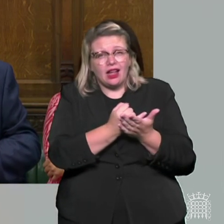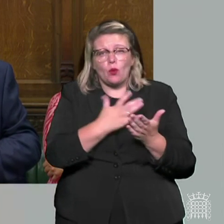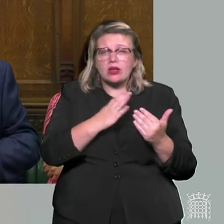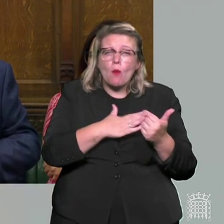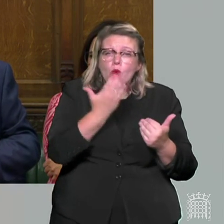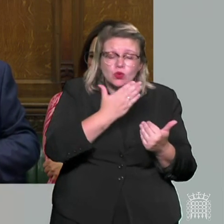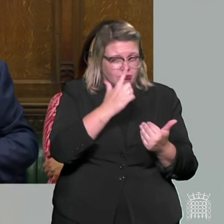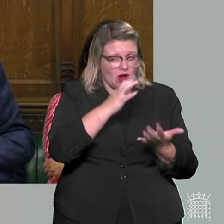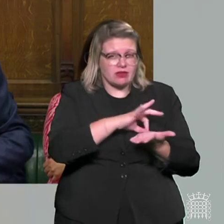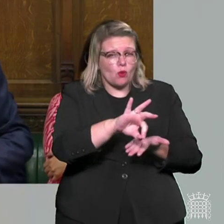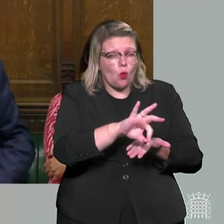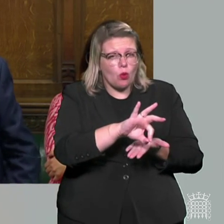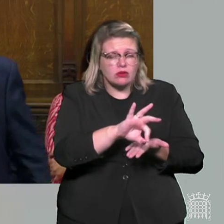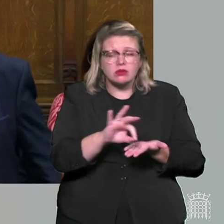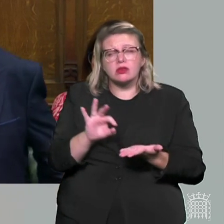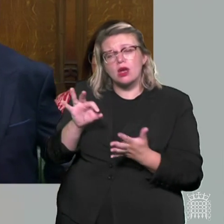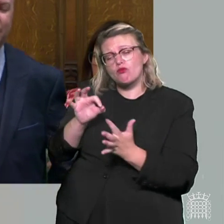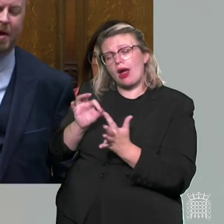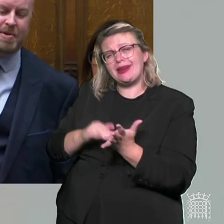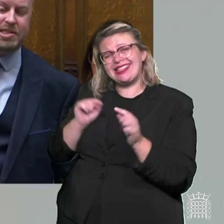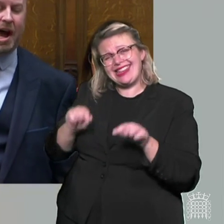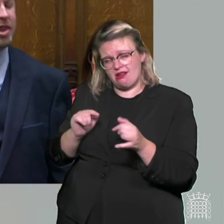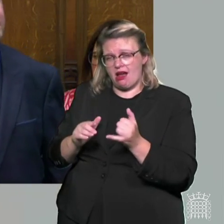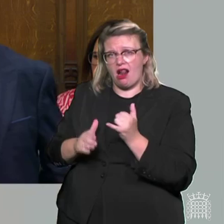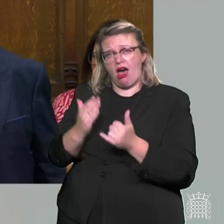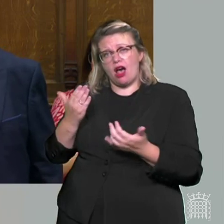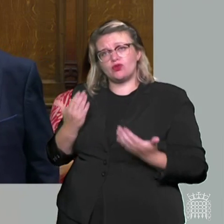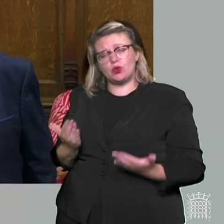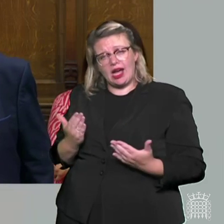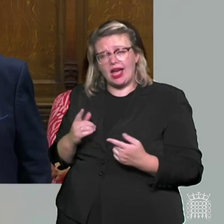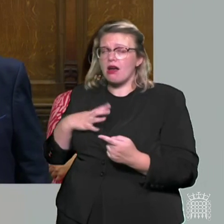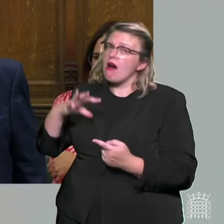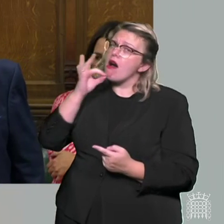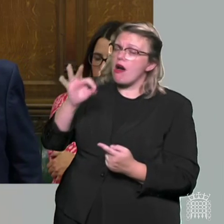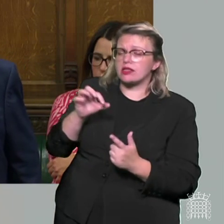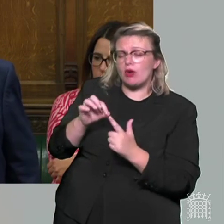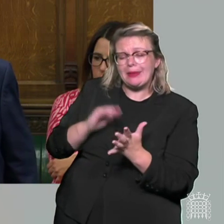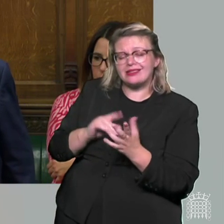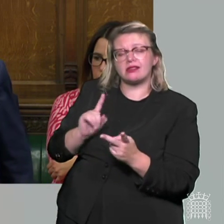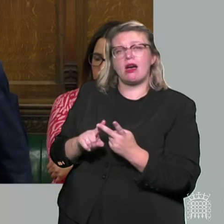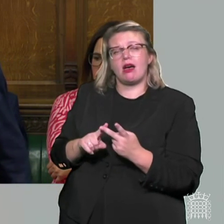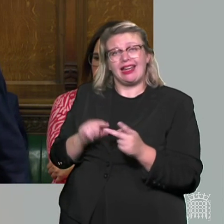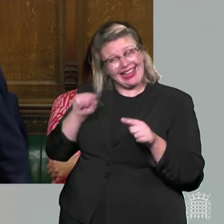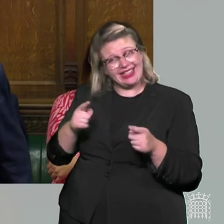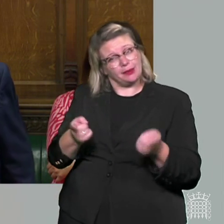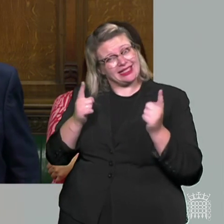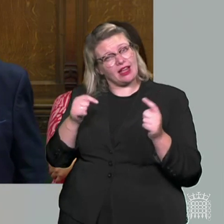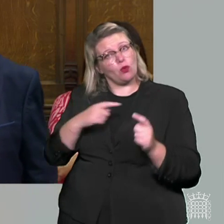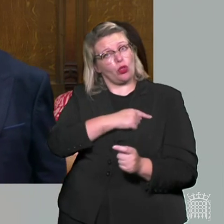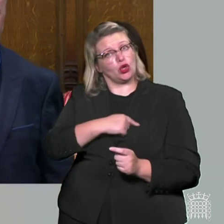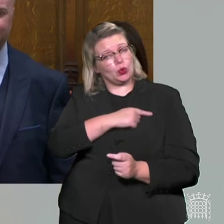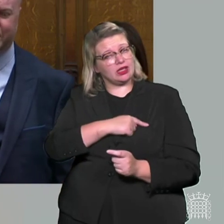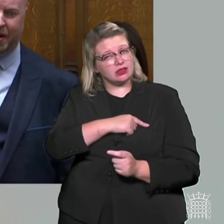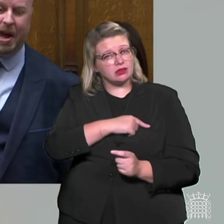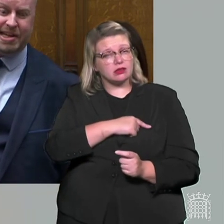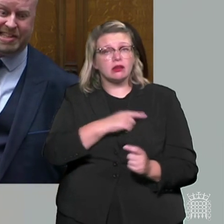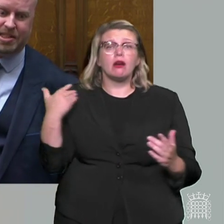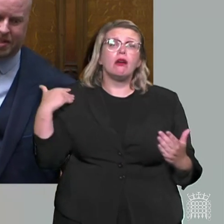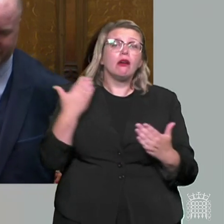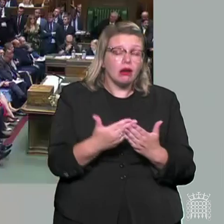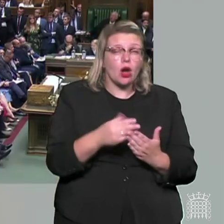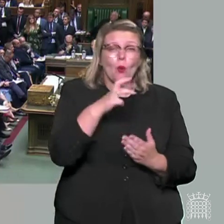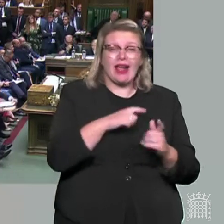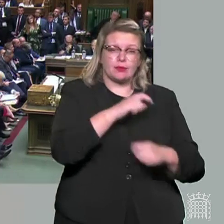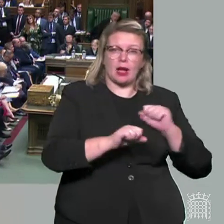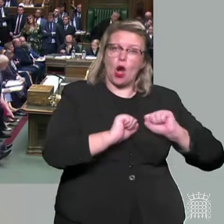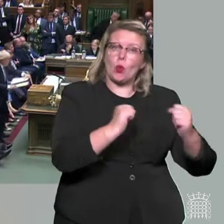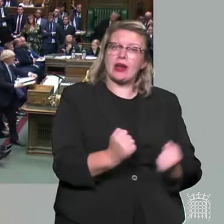Will the Prime Minister and Minister for the Union take this final opportunity at the Dispatch Box to agree that, in Wales at least, devolution has been a disaster?